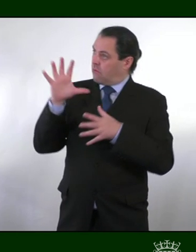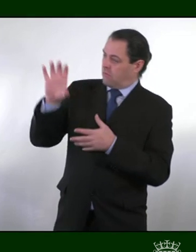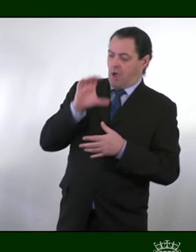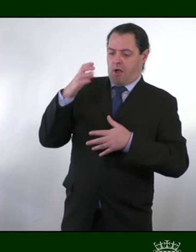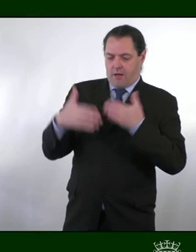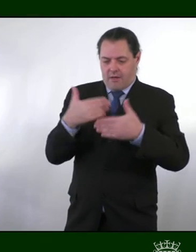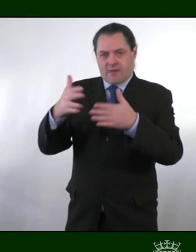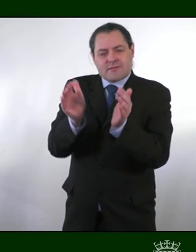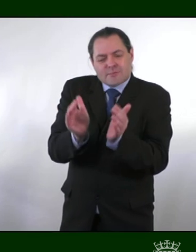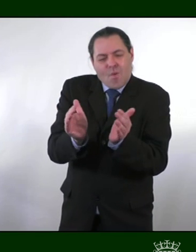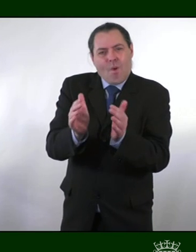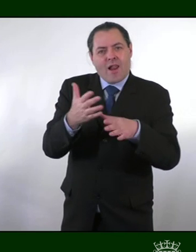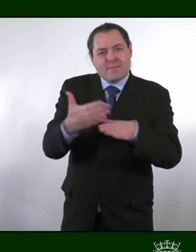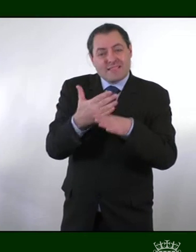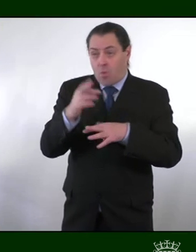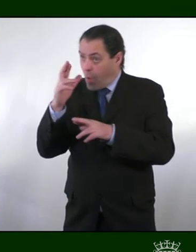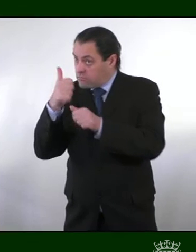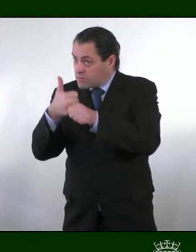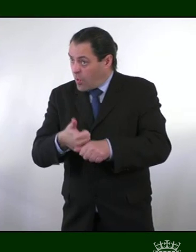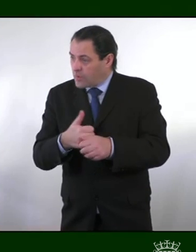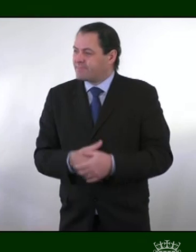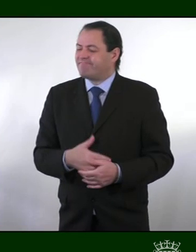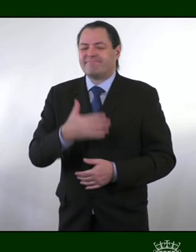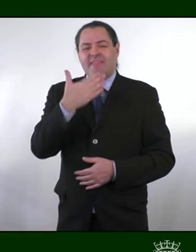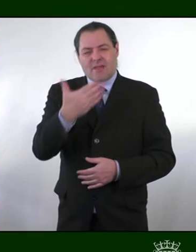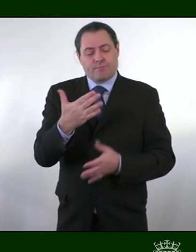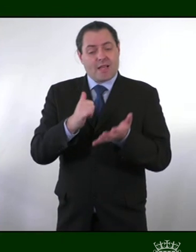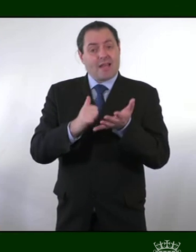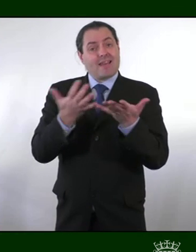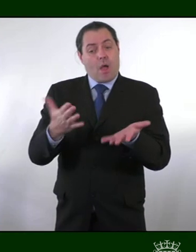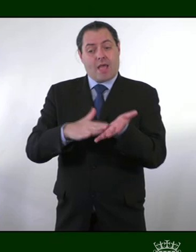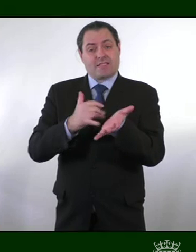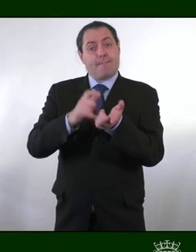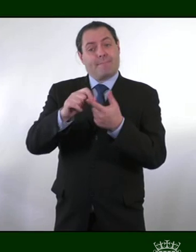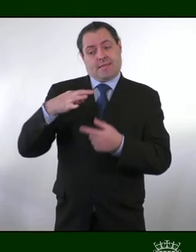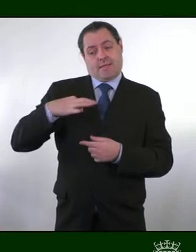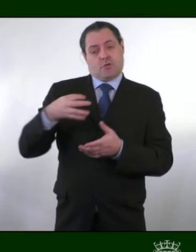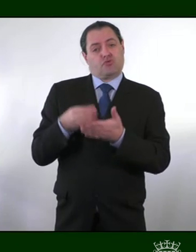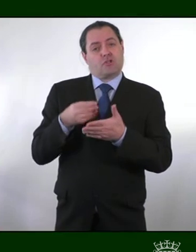I hope that that is something that he will support.